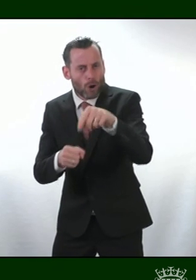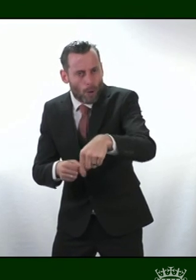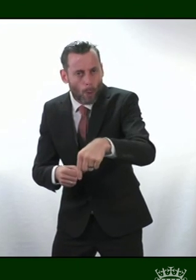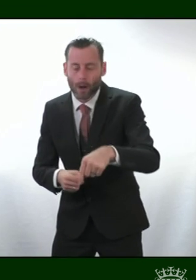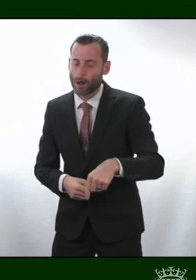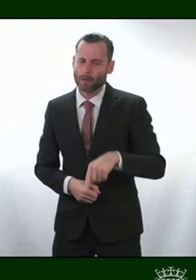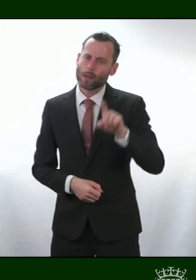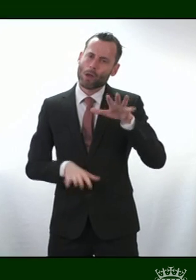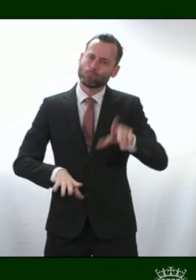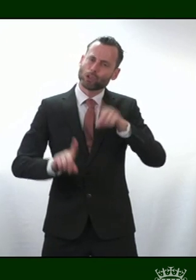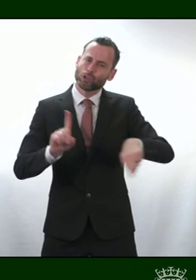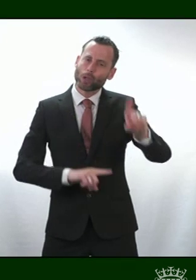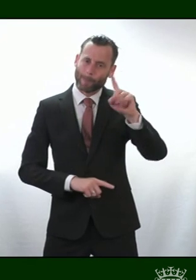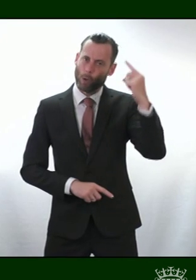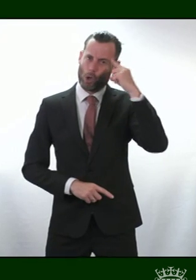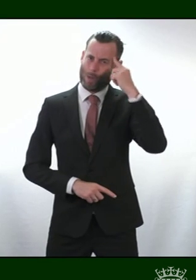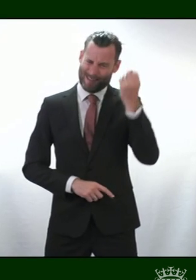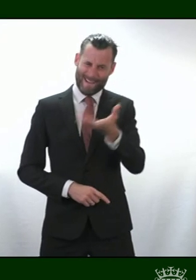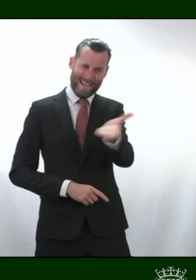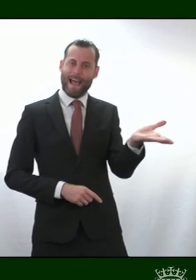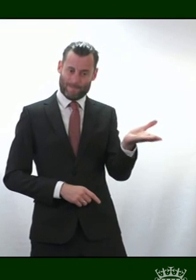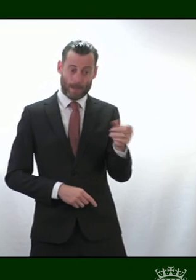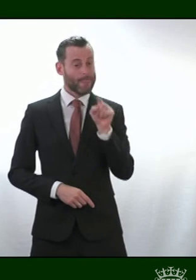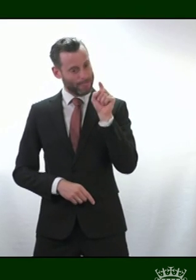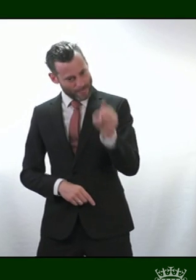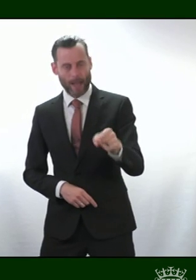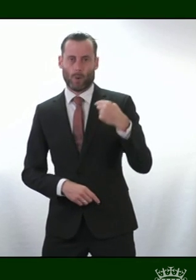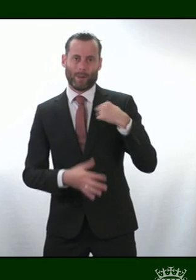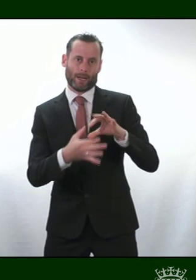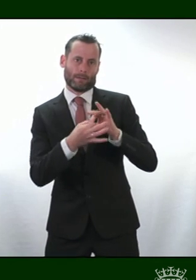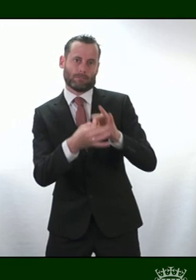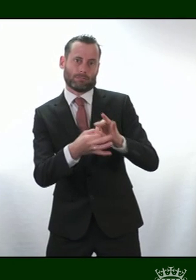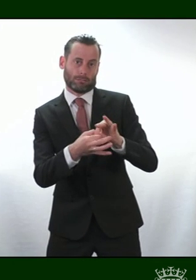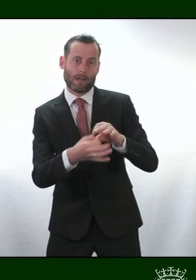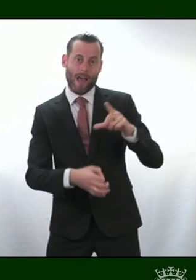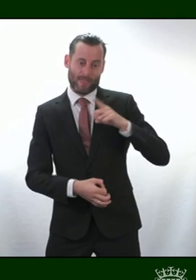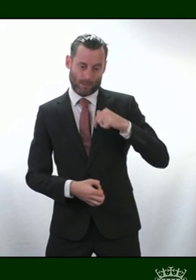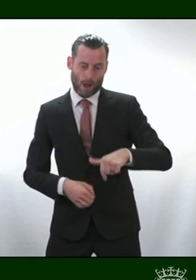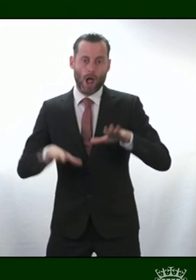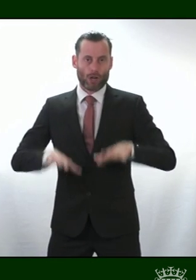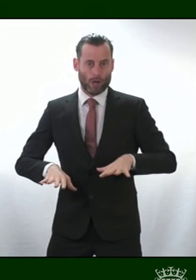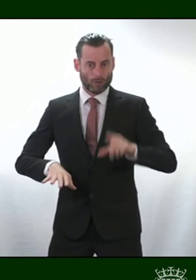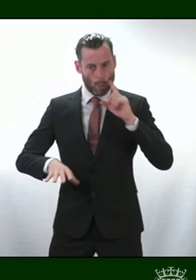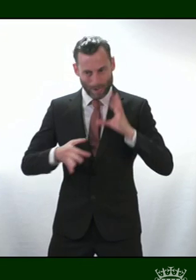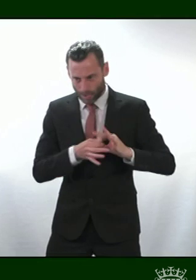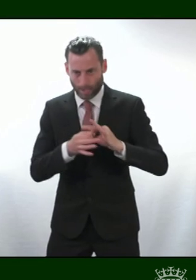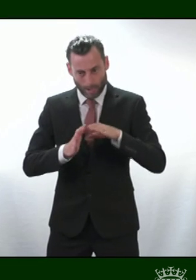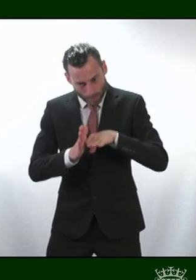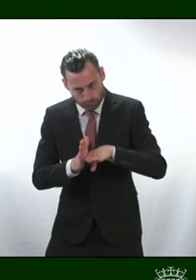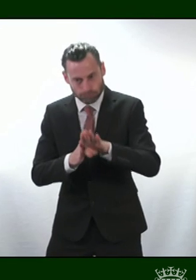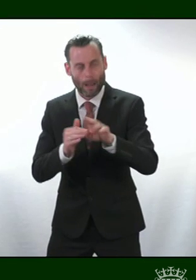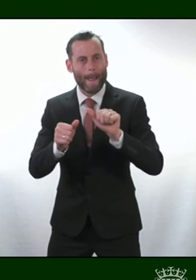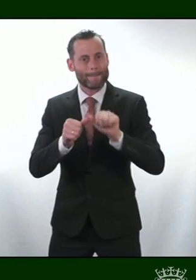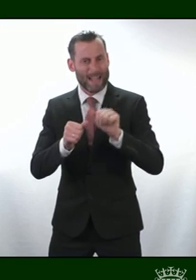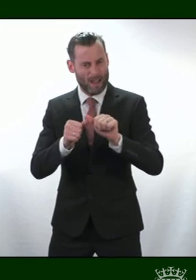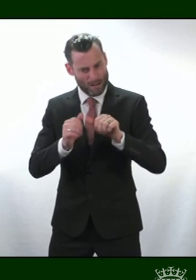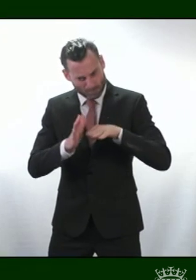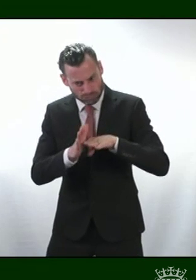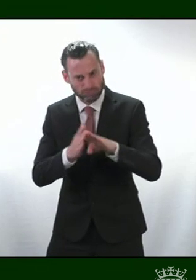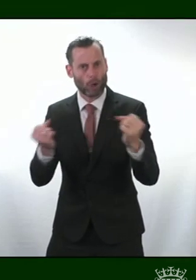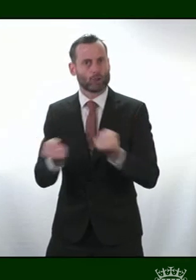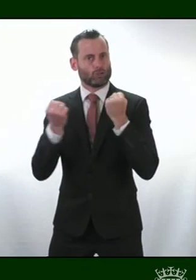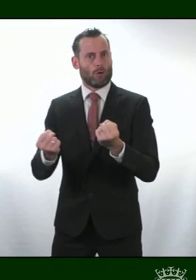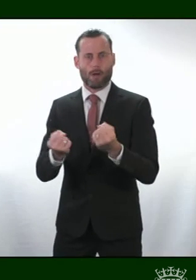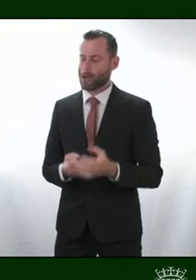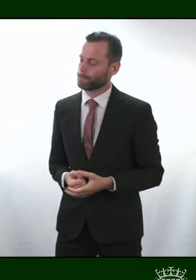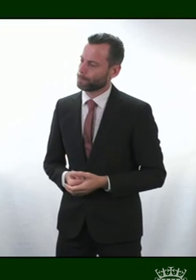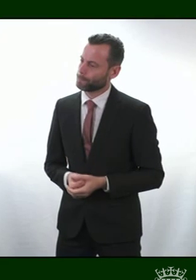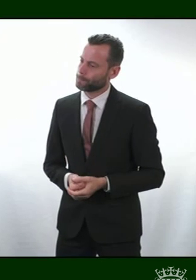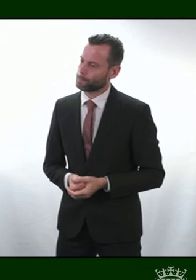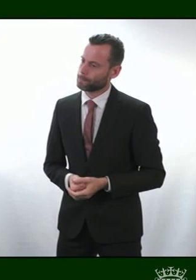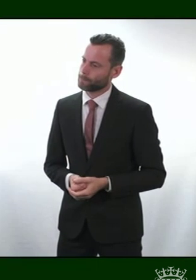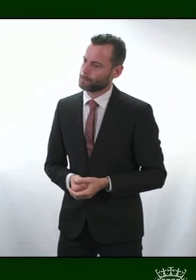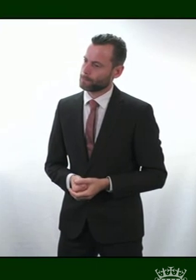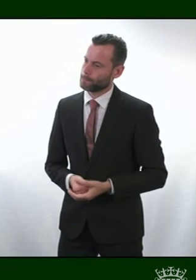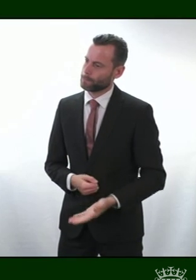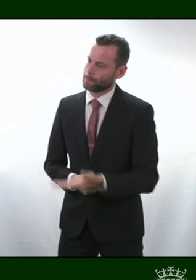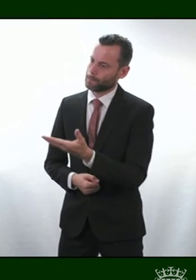It is with the common sense of the British people that we will succeed, and build back better and stronger than ever before.